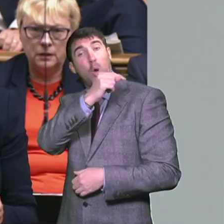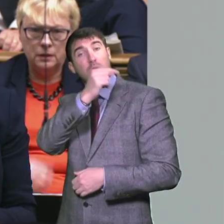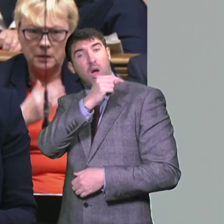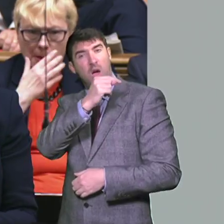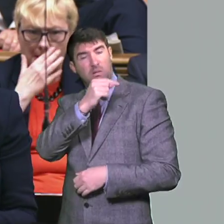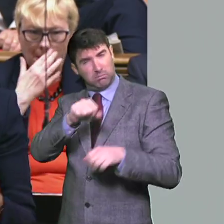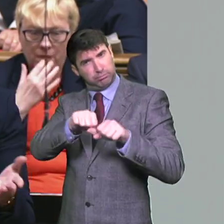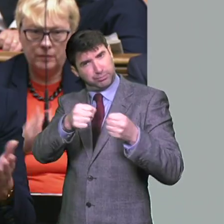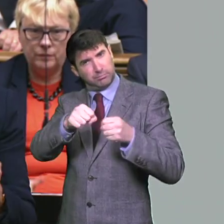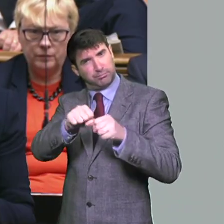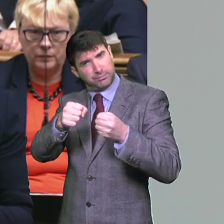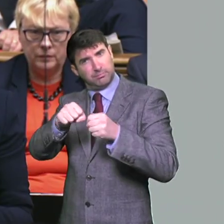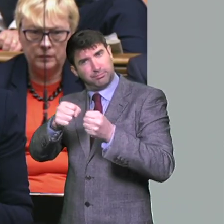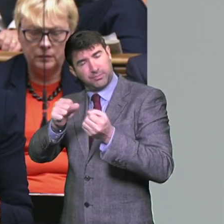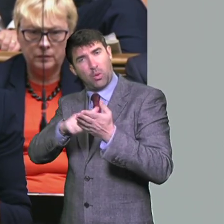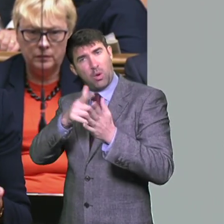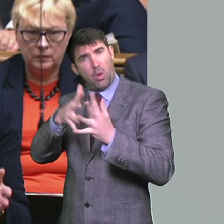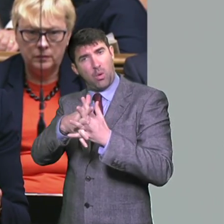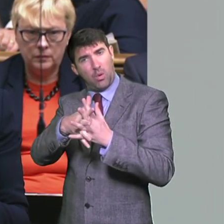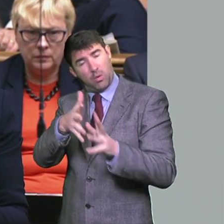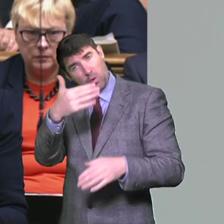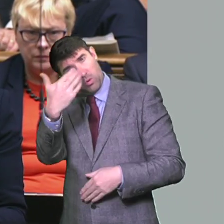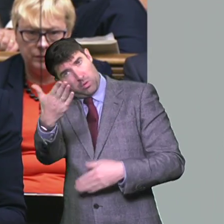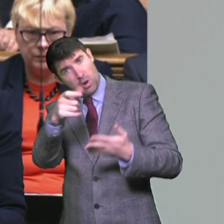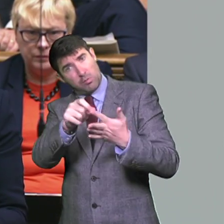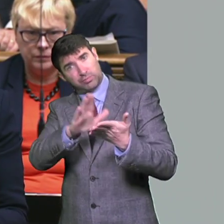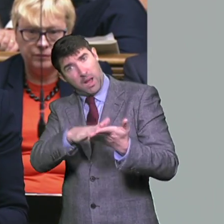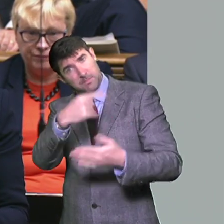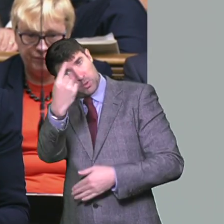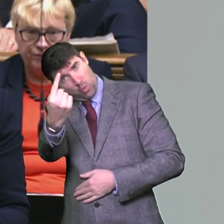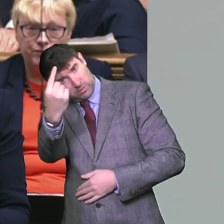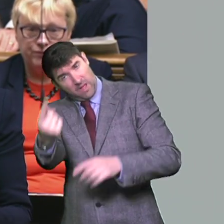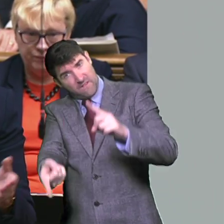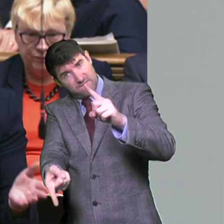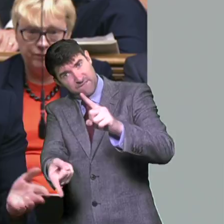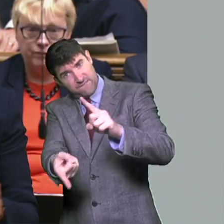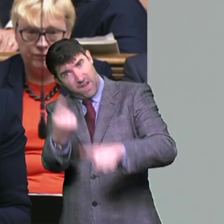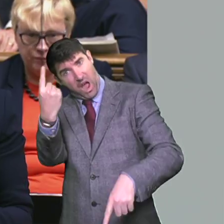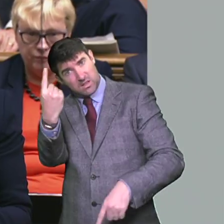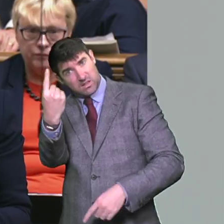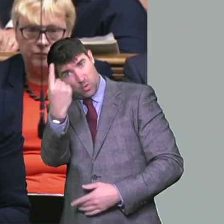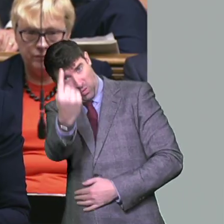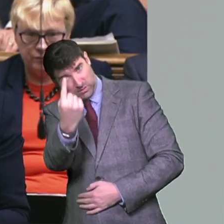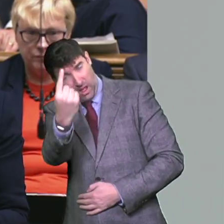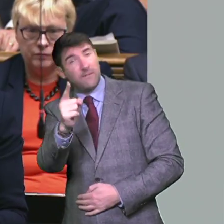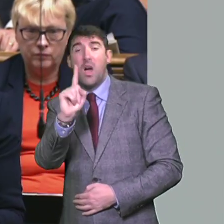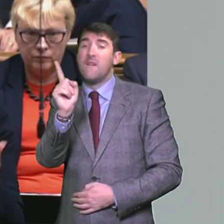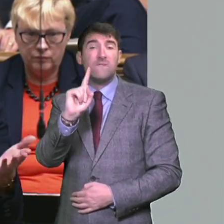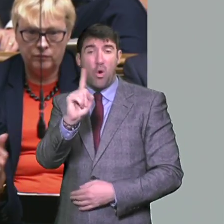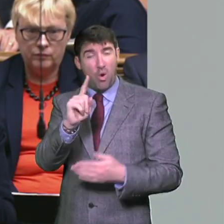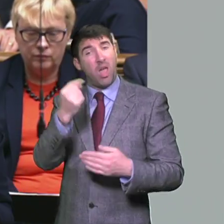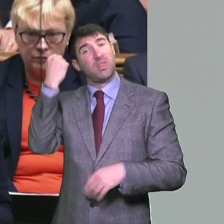We will never forget that the current Prime Minister was fined by the police for attending a birthday party hosted by his next-door neighbour.